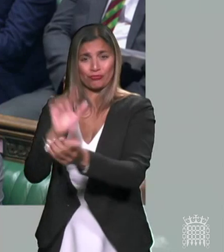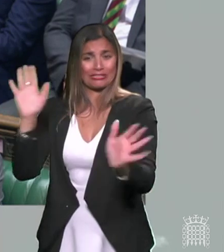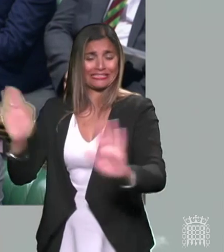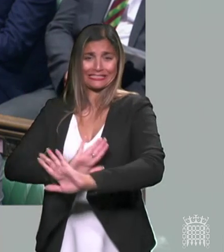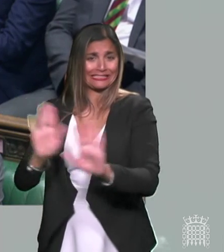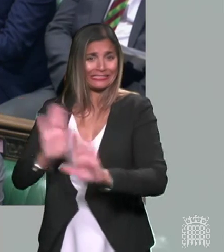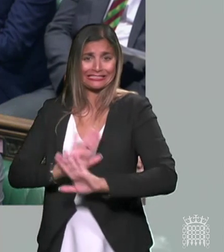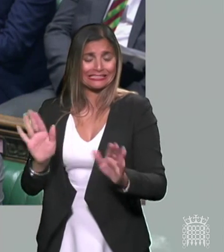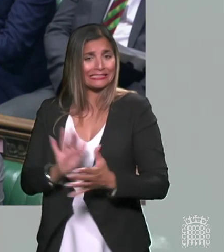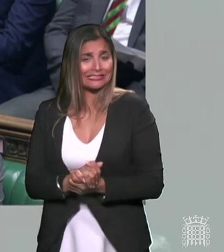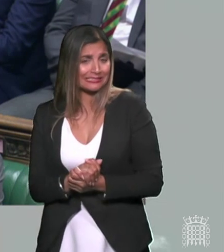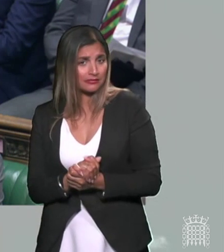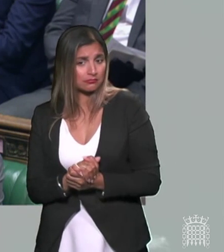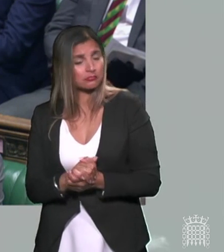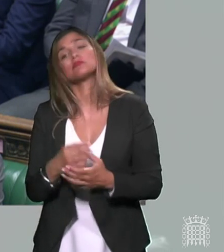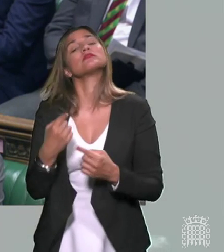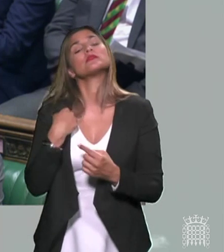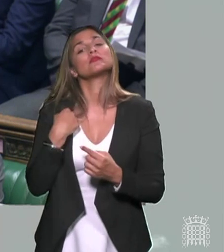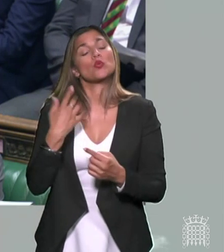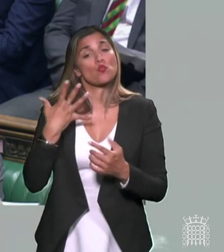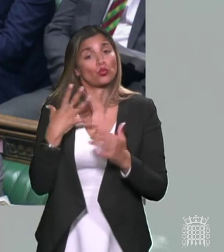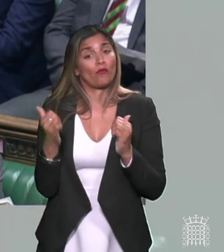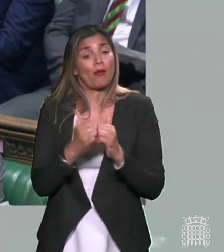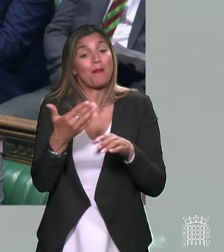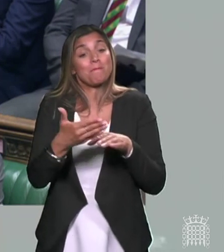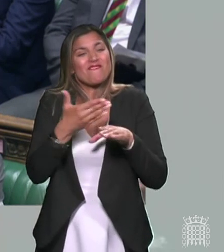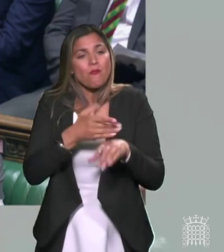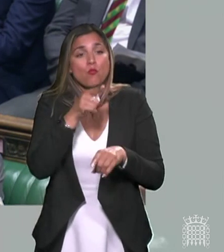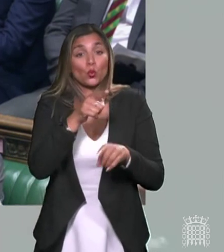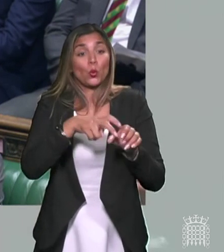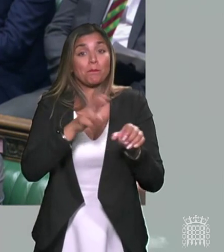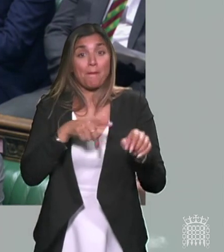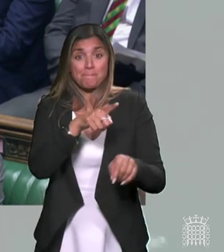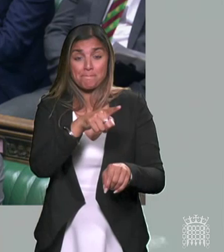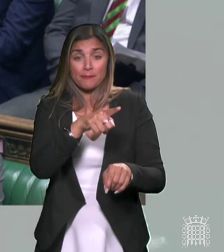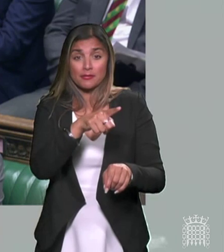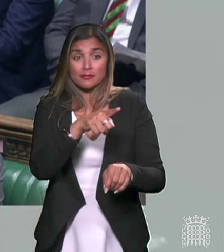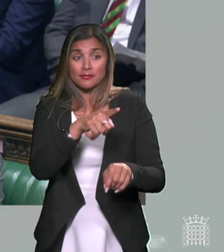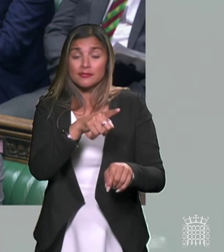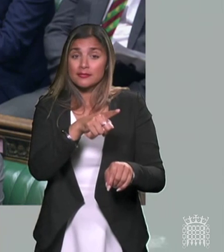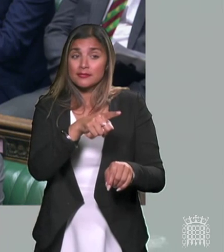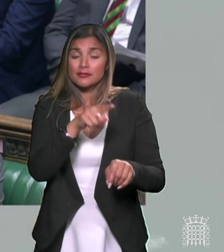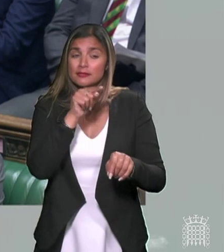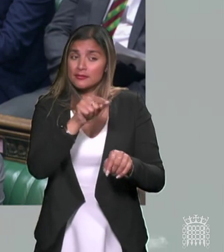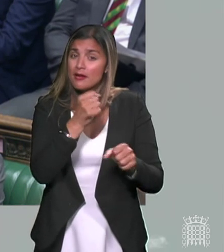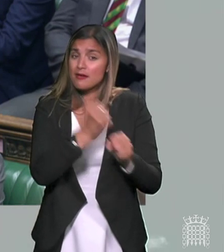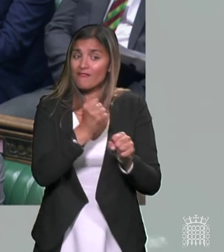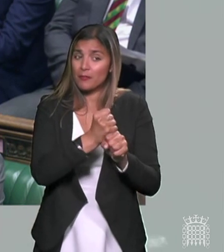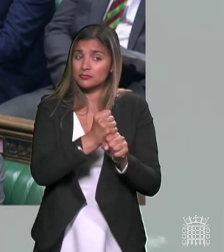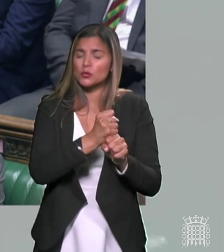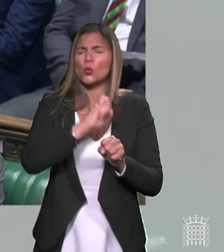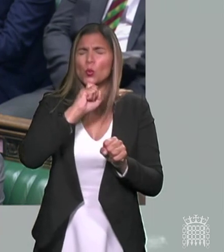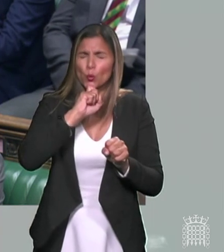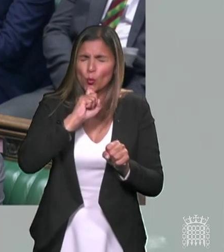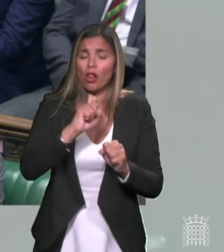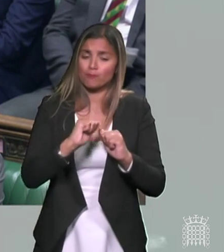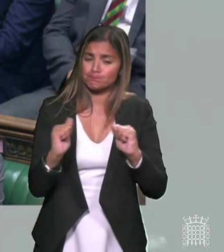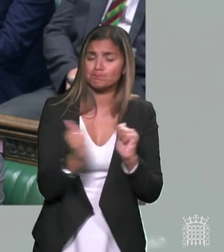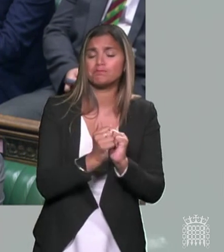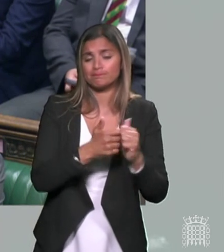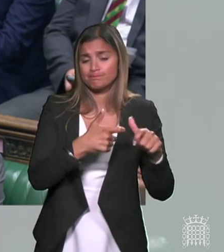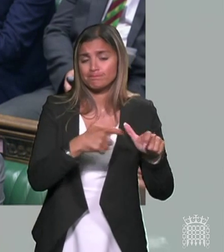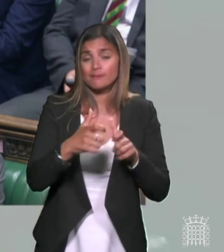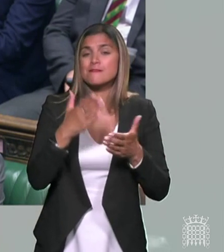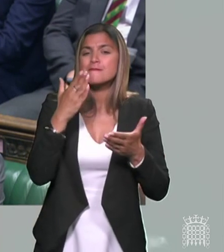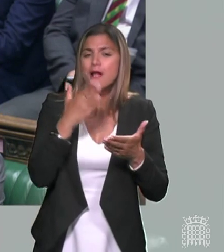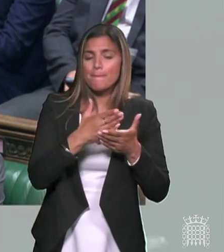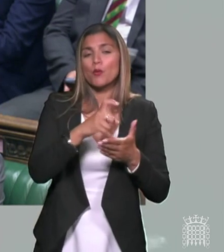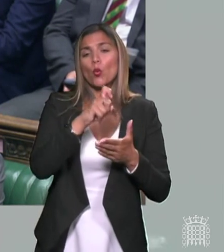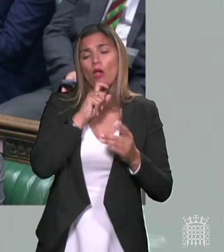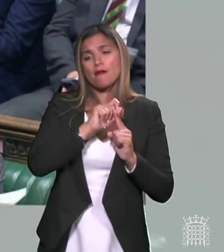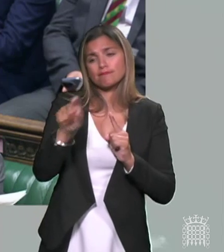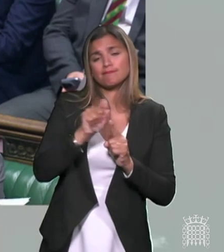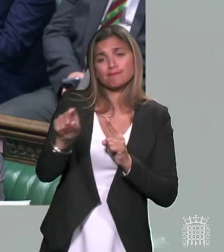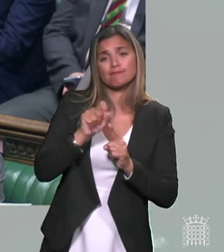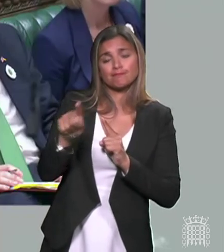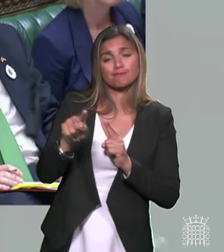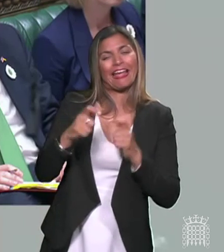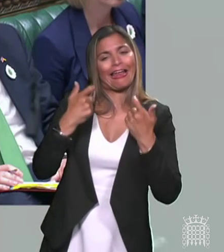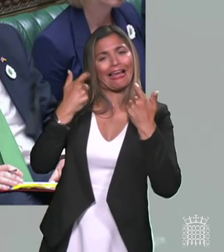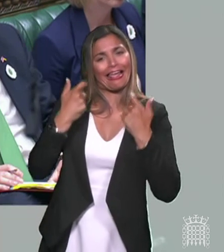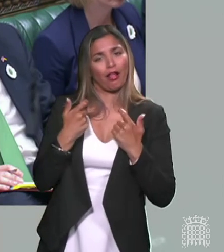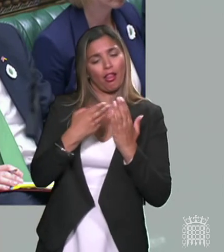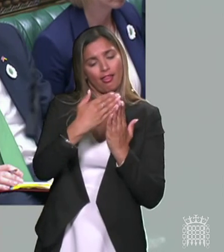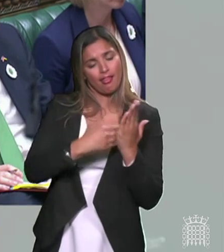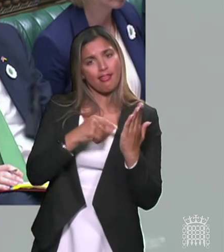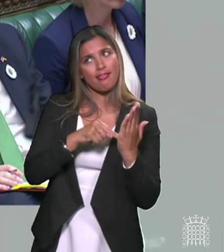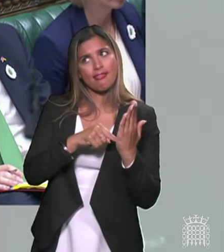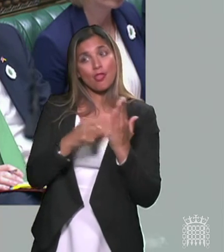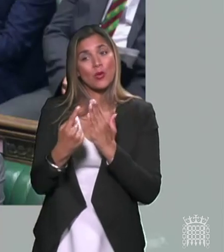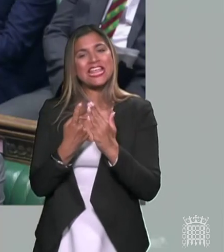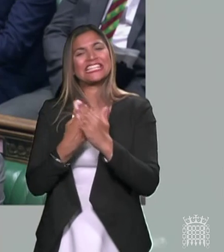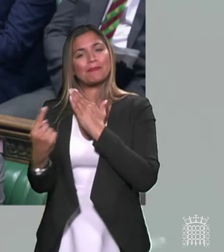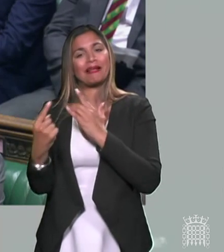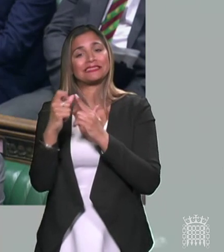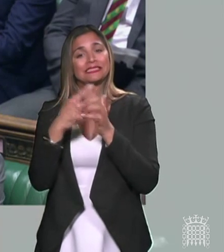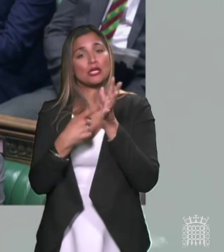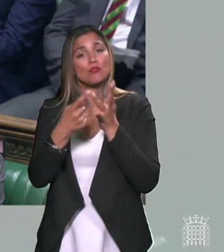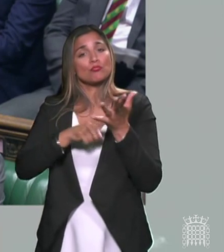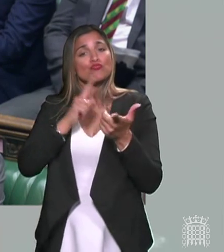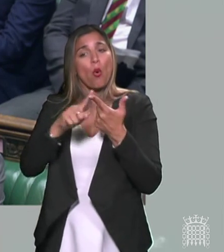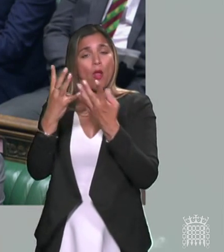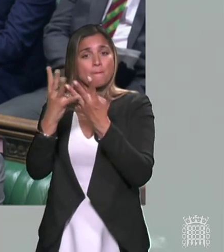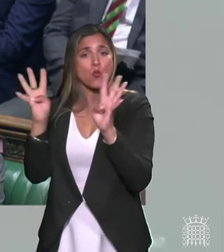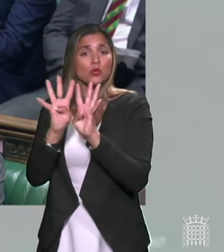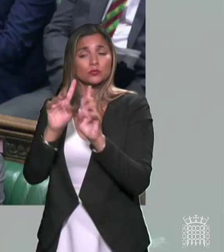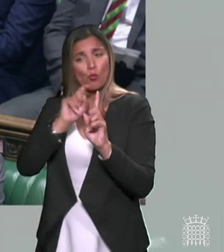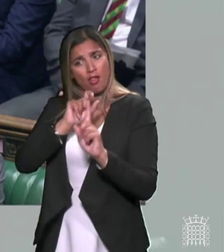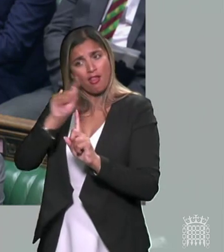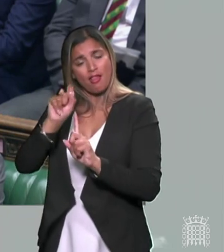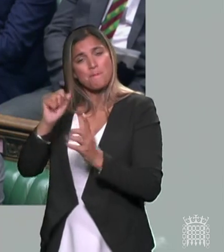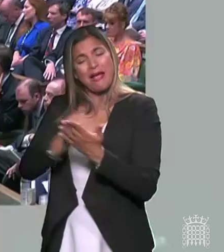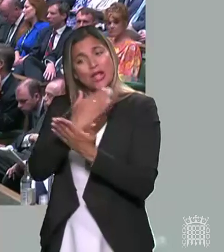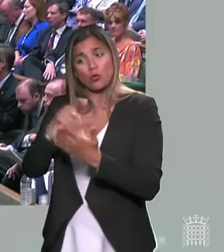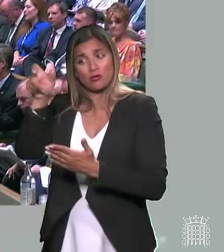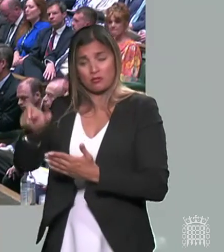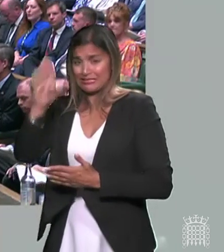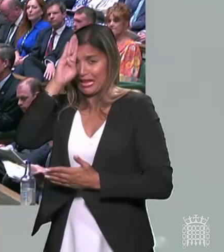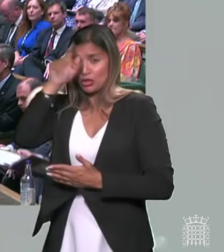Will he confirm before he leaves office that his Government will make all the necessary submissions that they can lawfully make to the independent Parole Board to make sure that this dangerous man is kept behind bars?